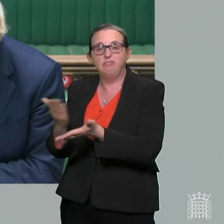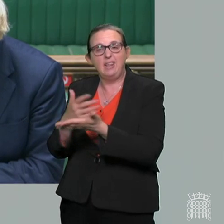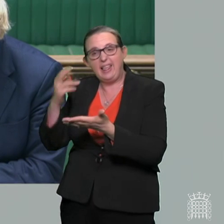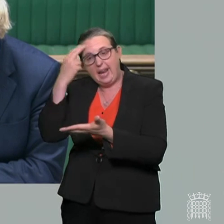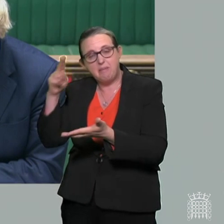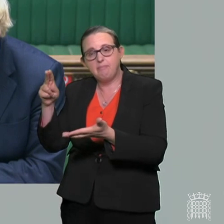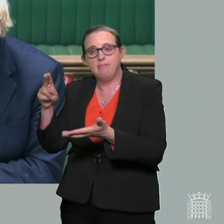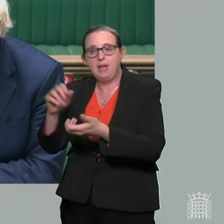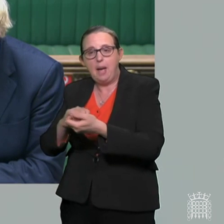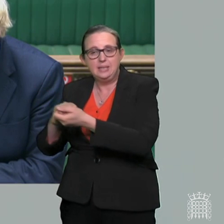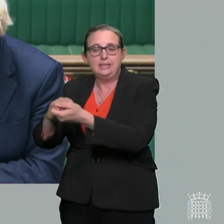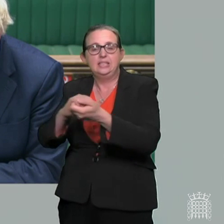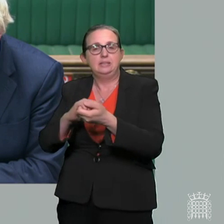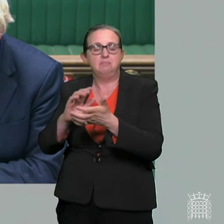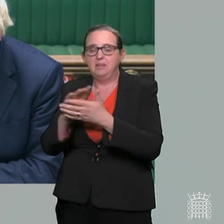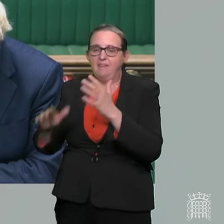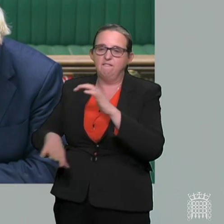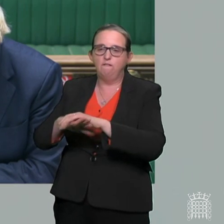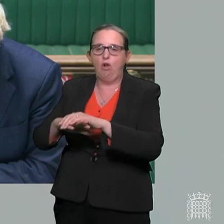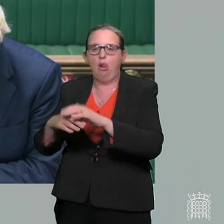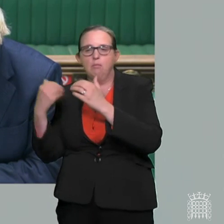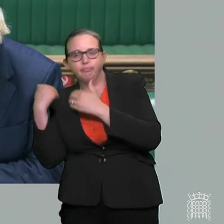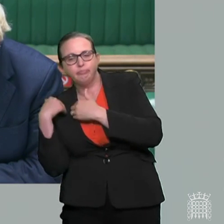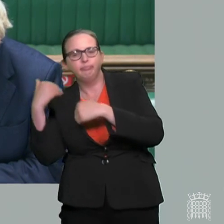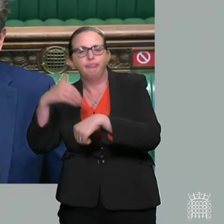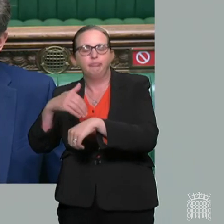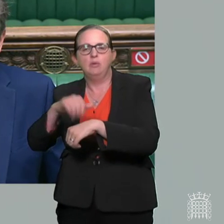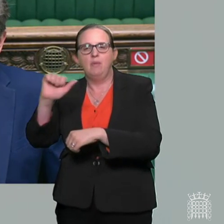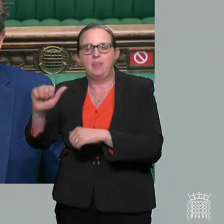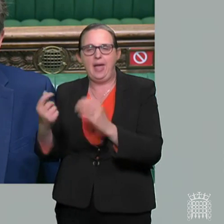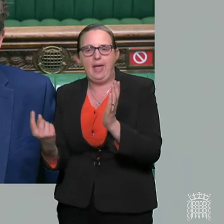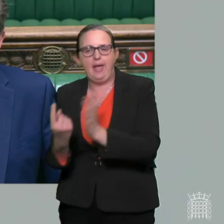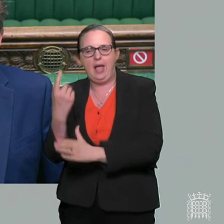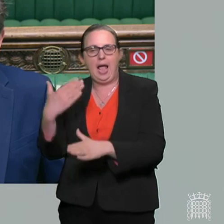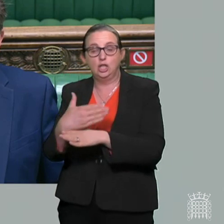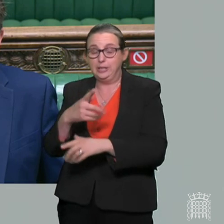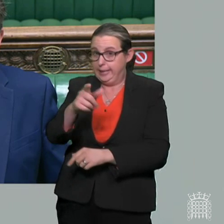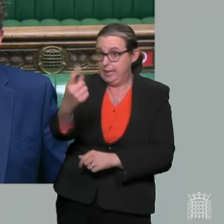They were allowed to escape the full consequences of their crimes, as he knows very well.